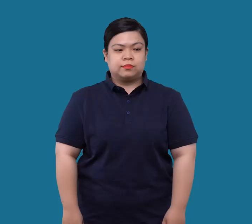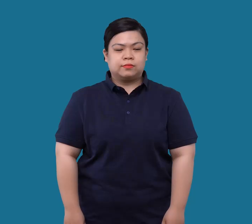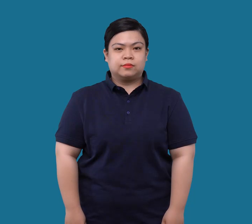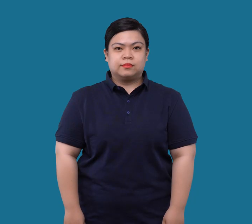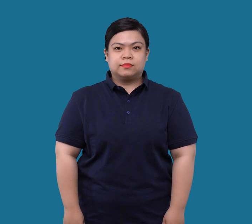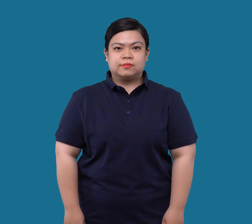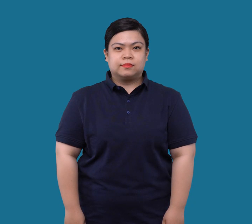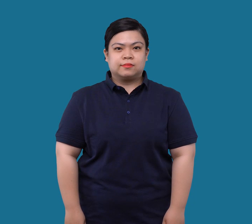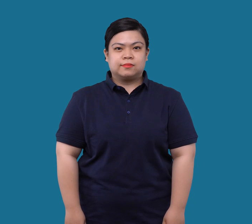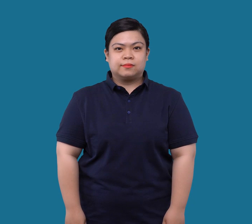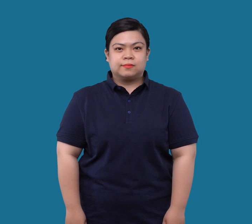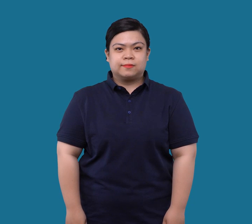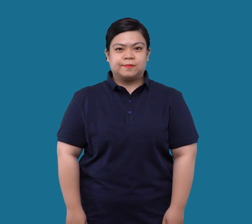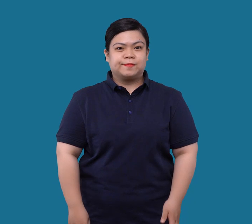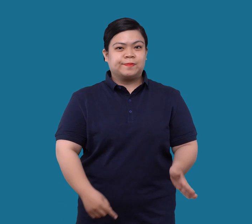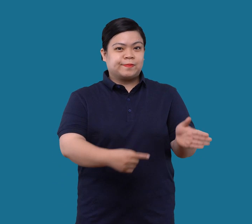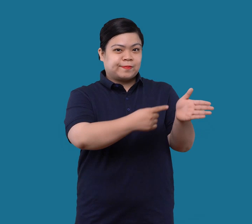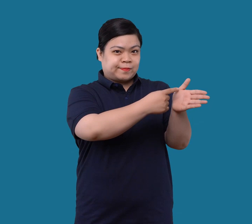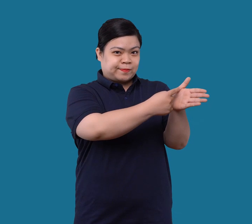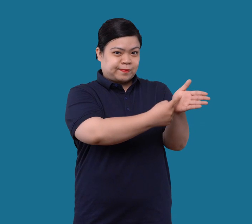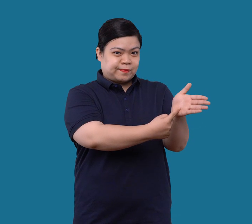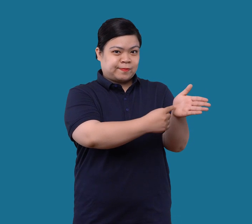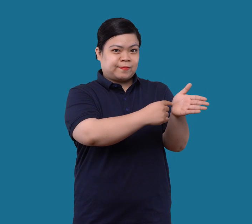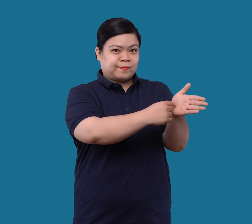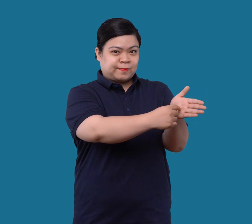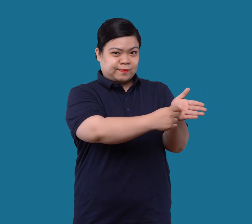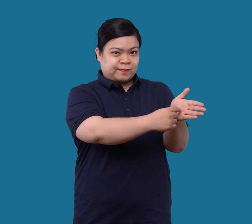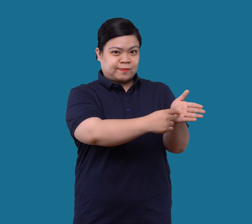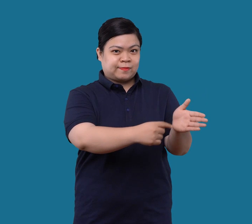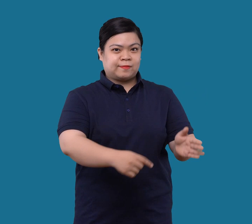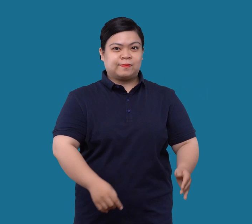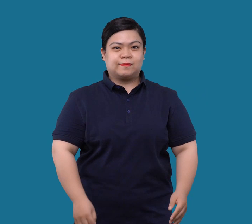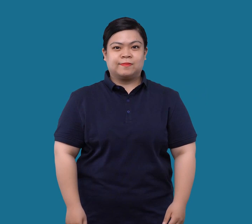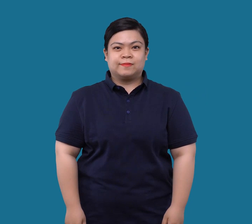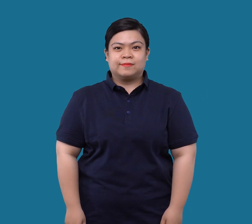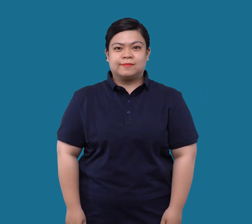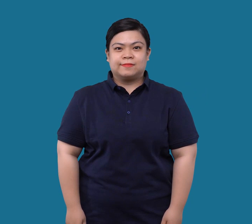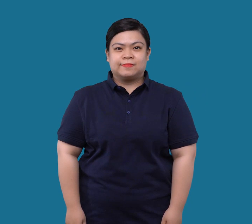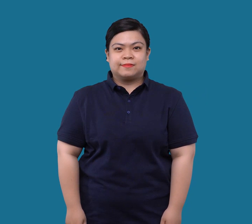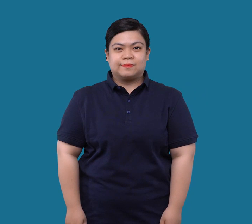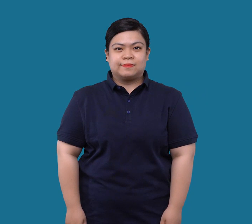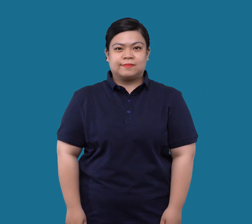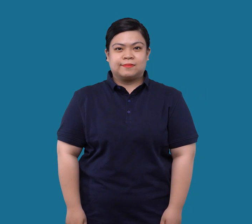bảng cộng